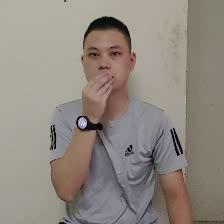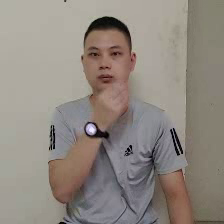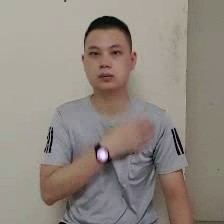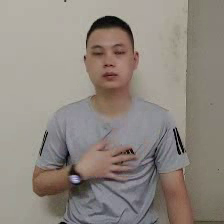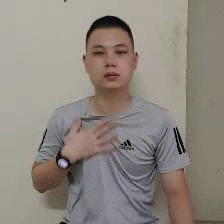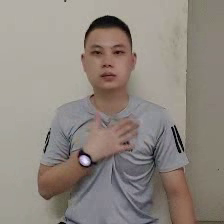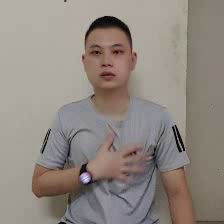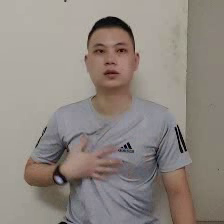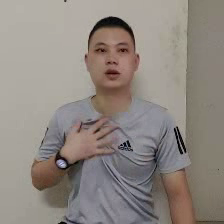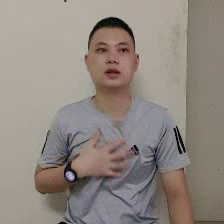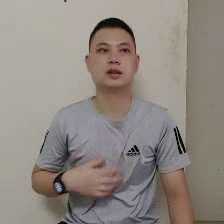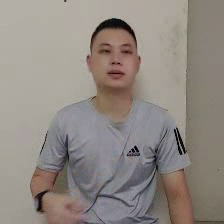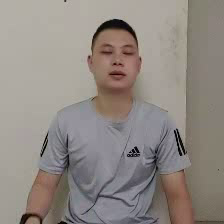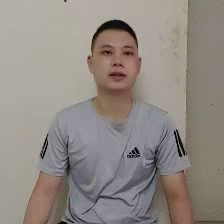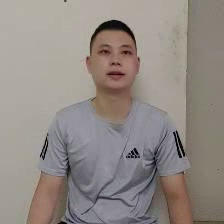Ăn mừng